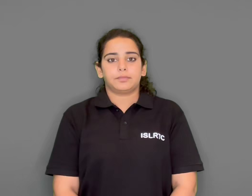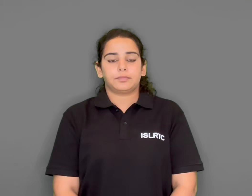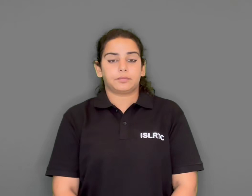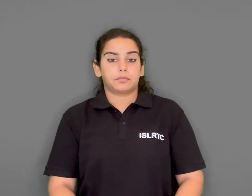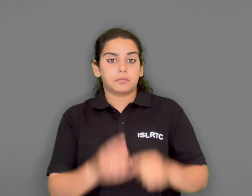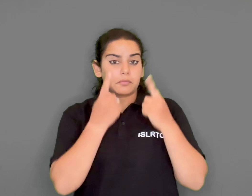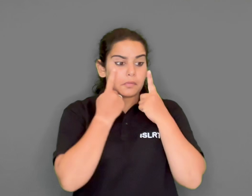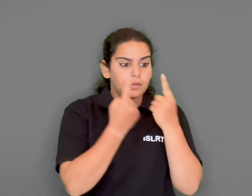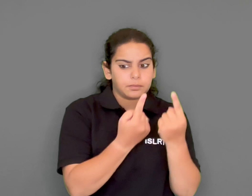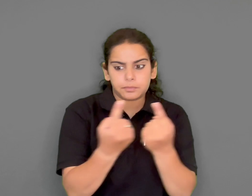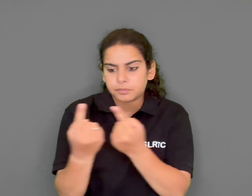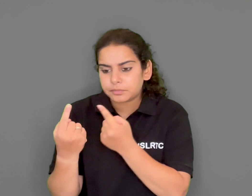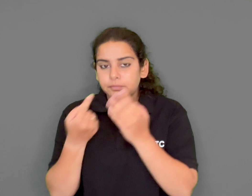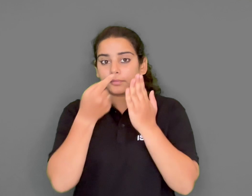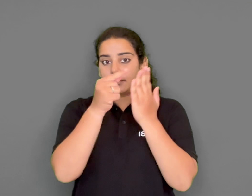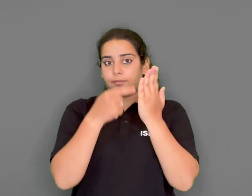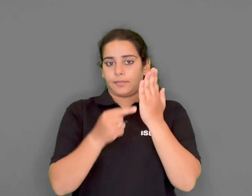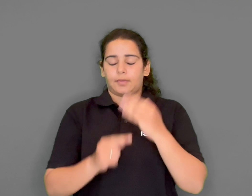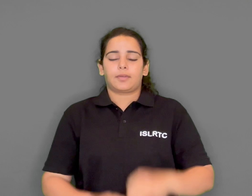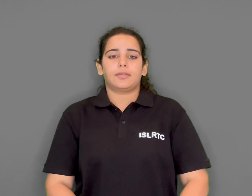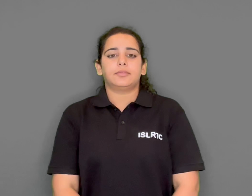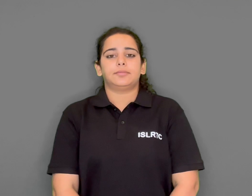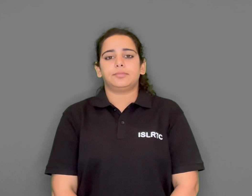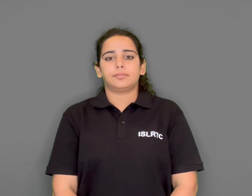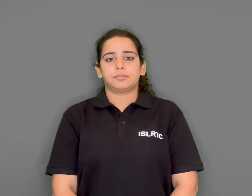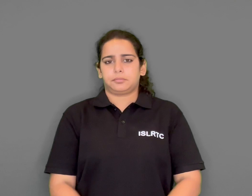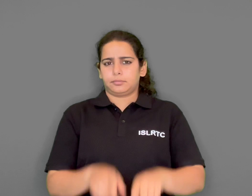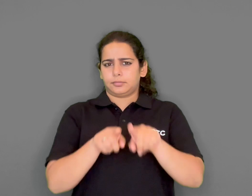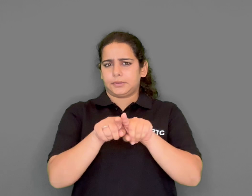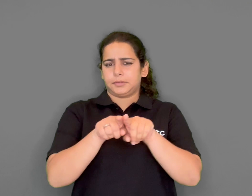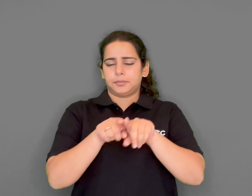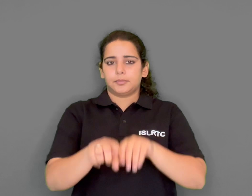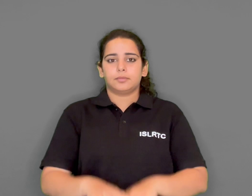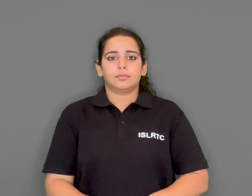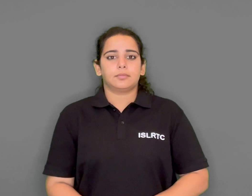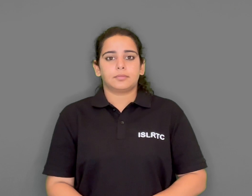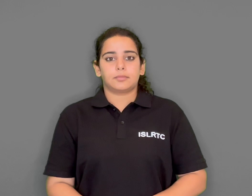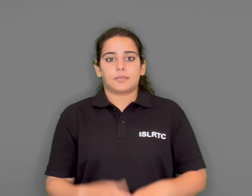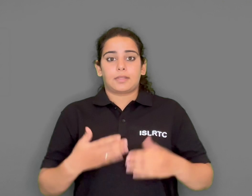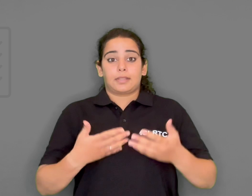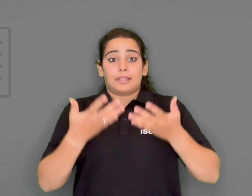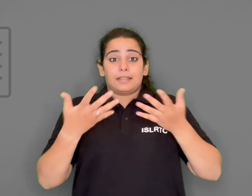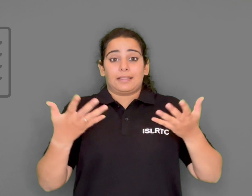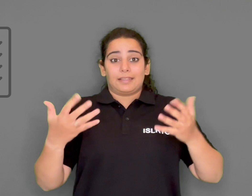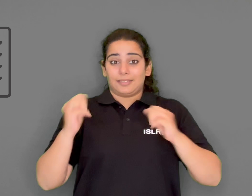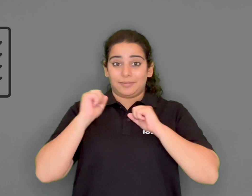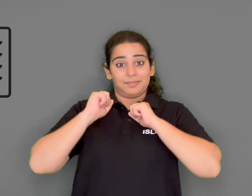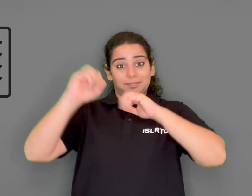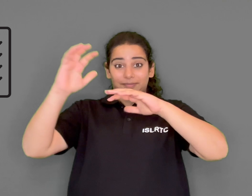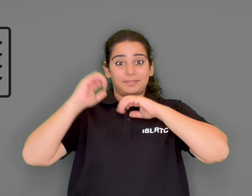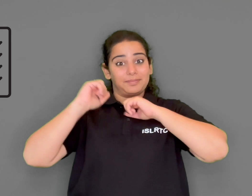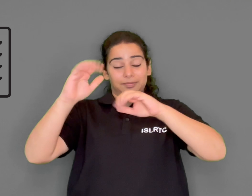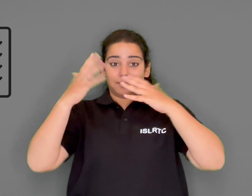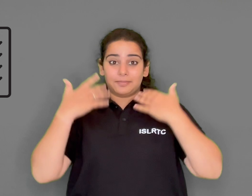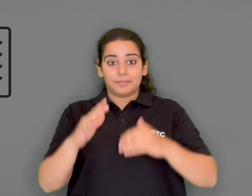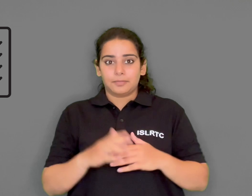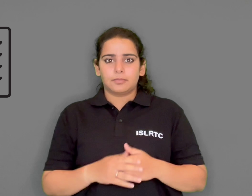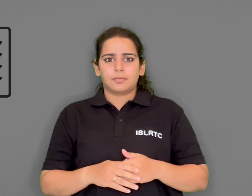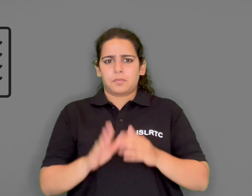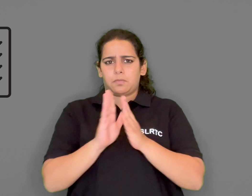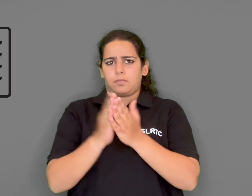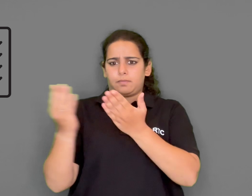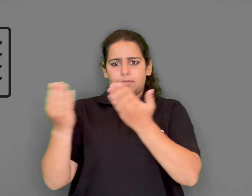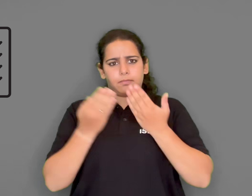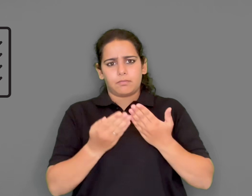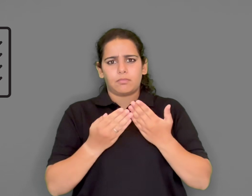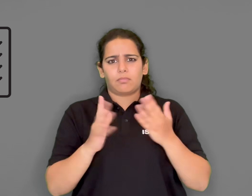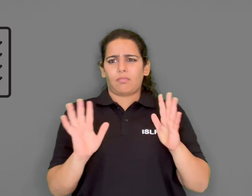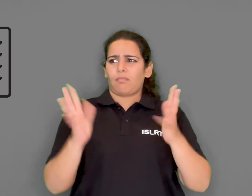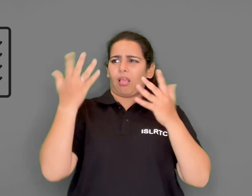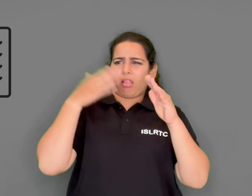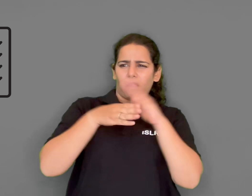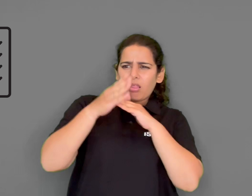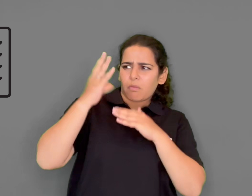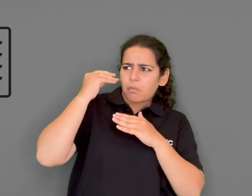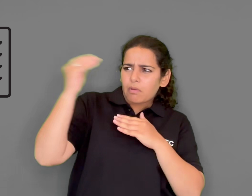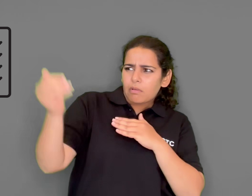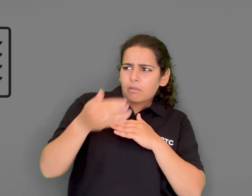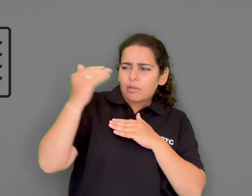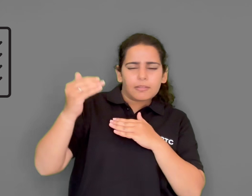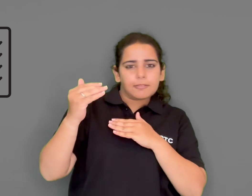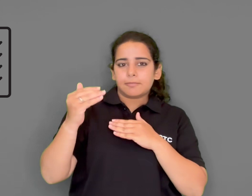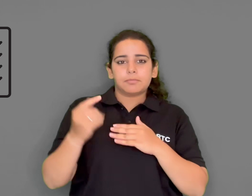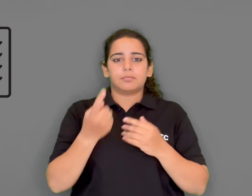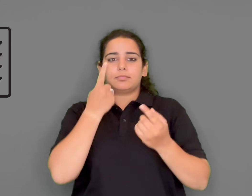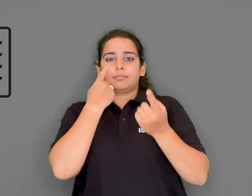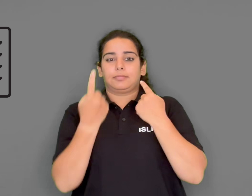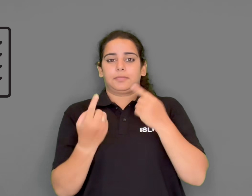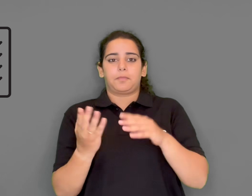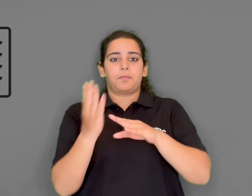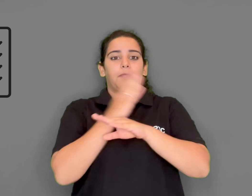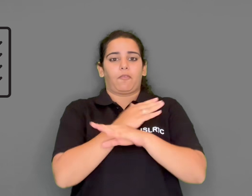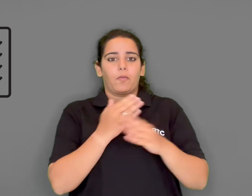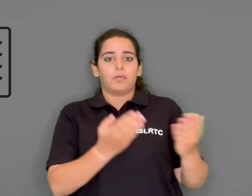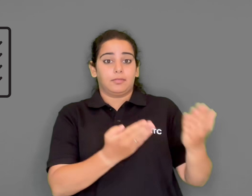Checklist A list of items required things to be done points to be considered And used as a reminder